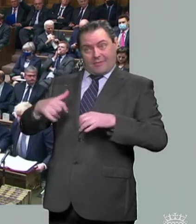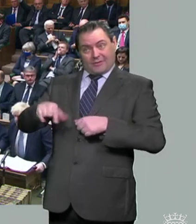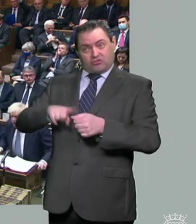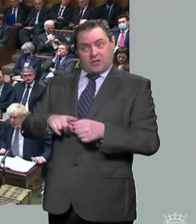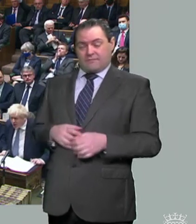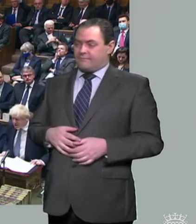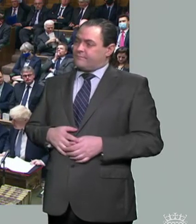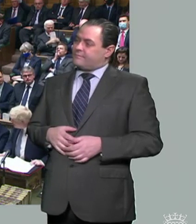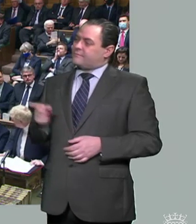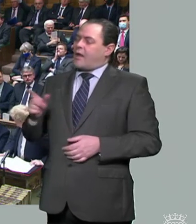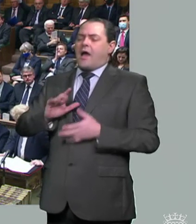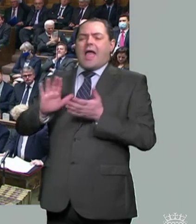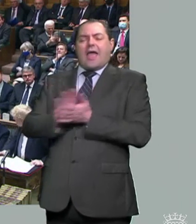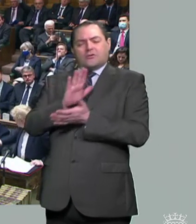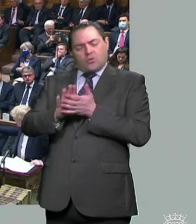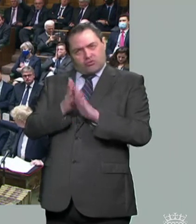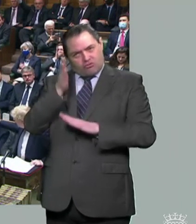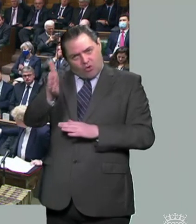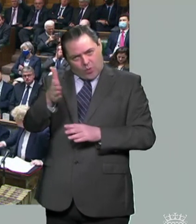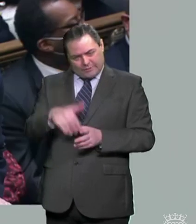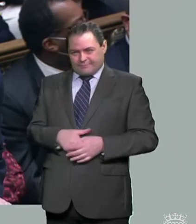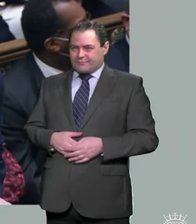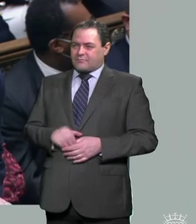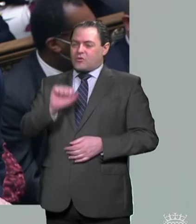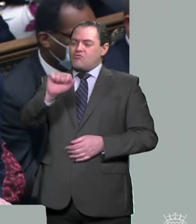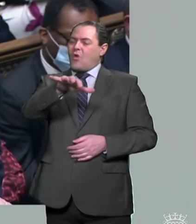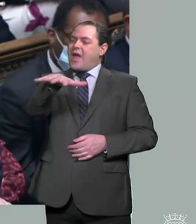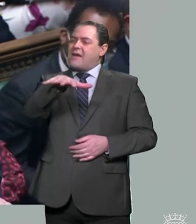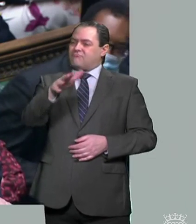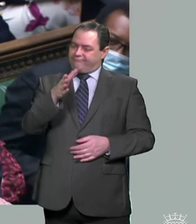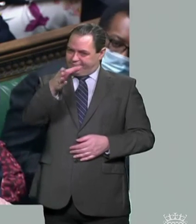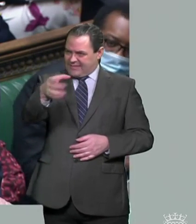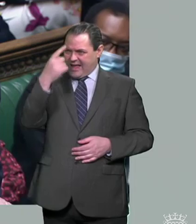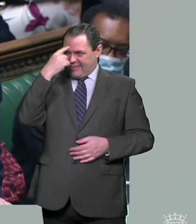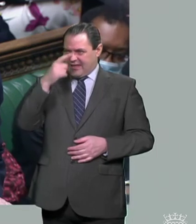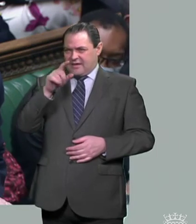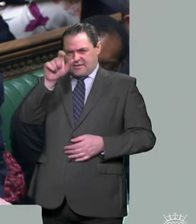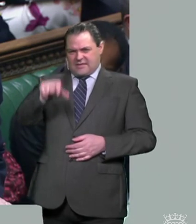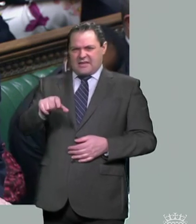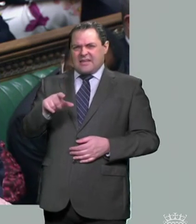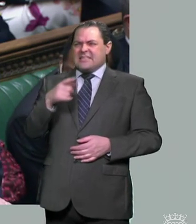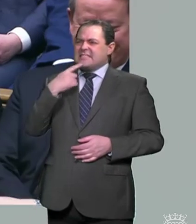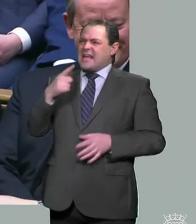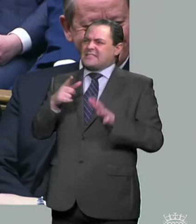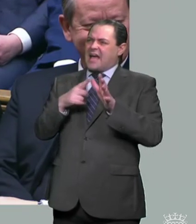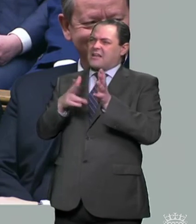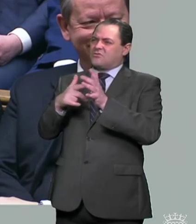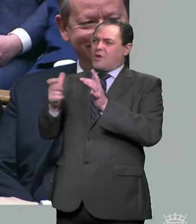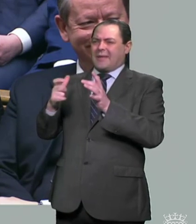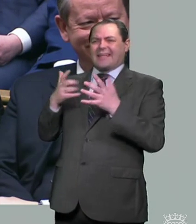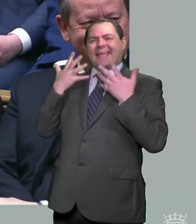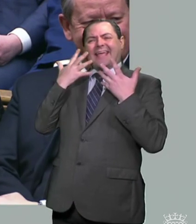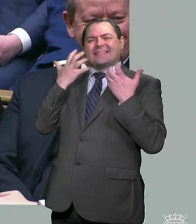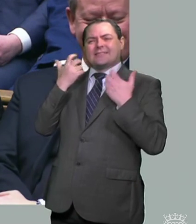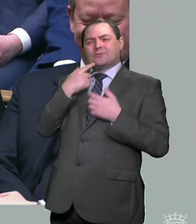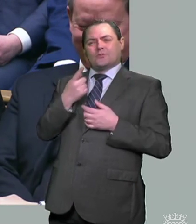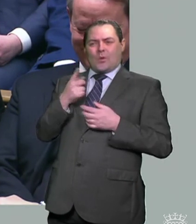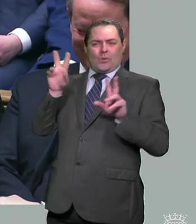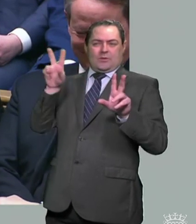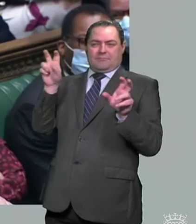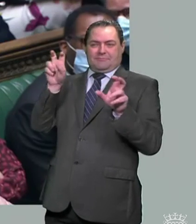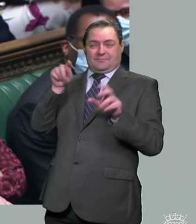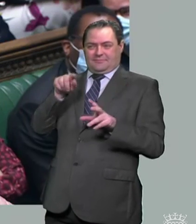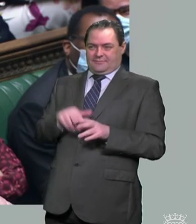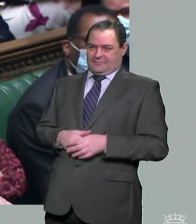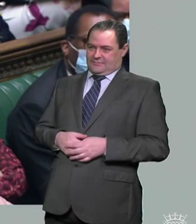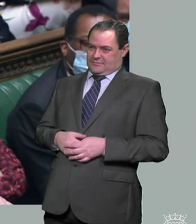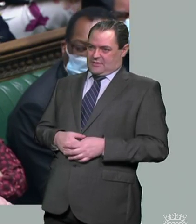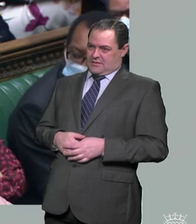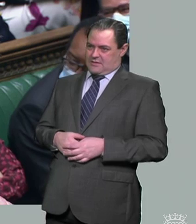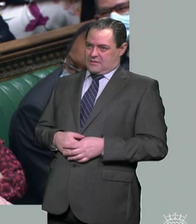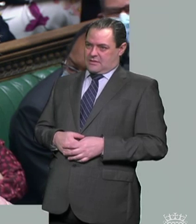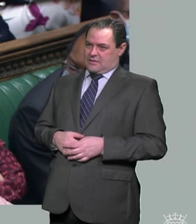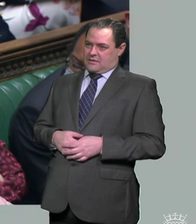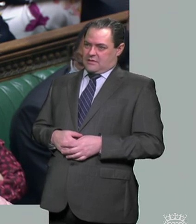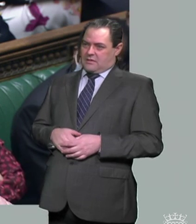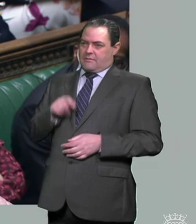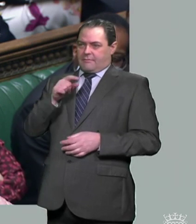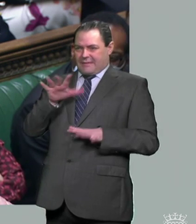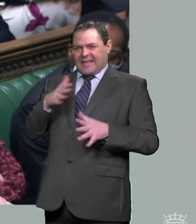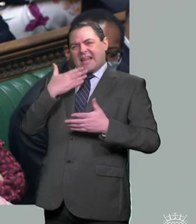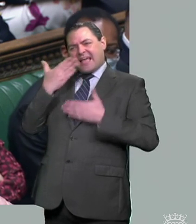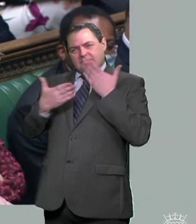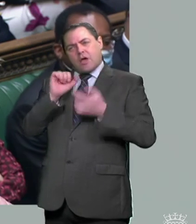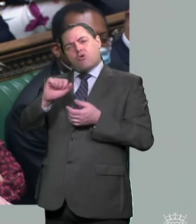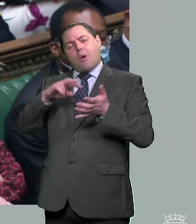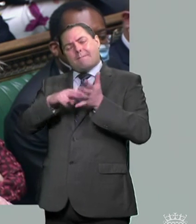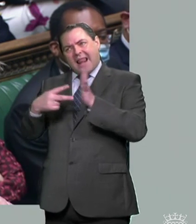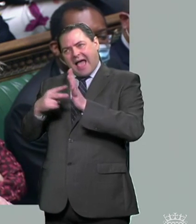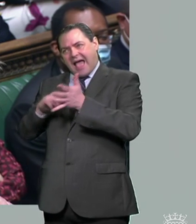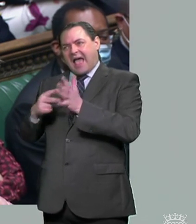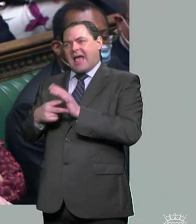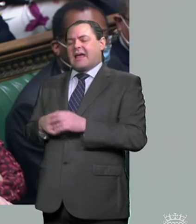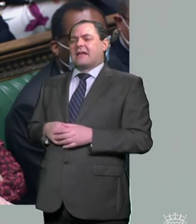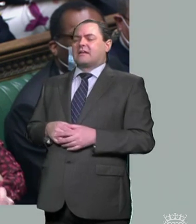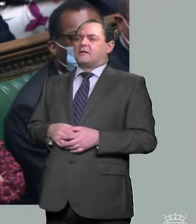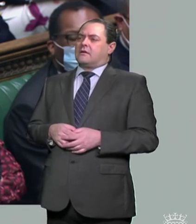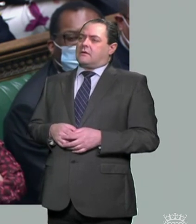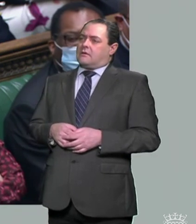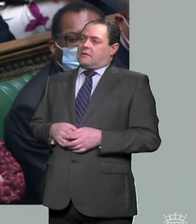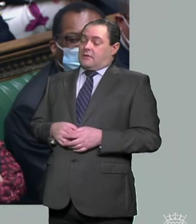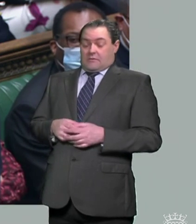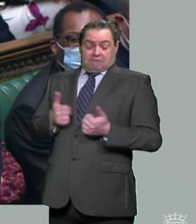It was a great joy to visit my honourable Friend’s constituency, where I believe she is known as “Atomic Kitten”—or so she informed me—and she outlined in great detail her plans for Wylfa.